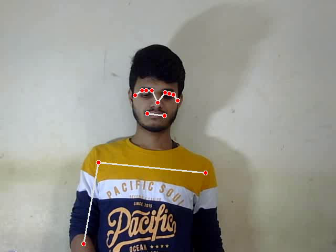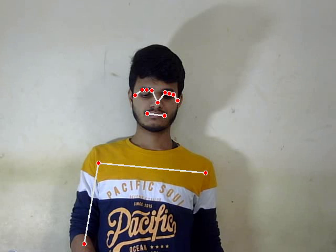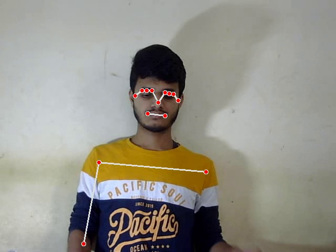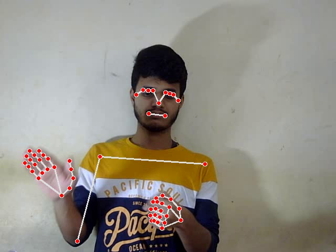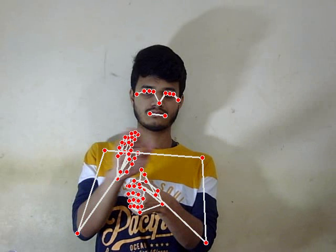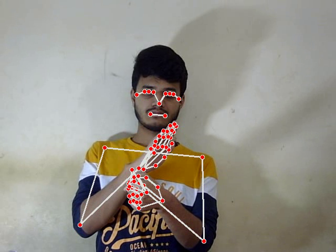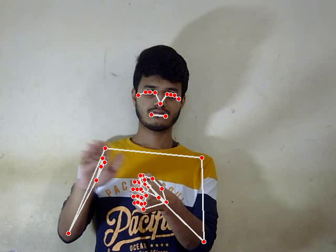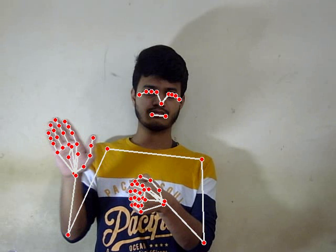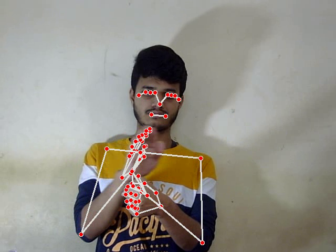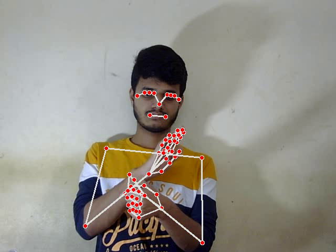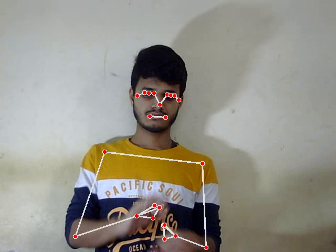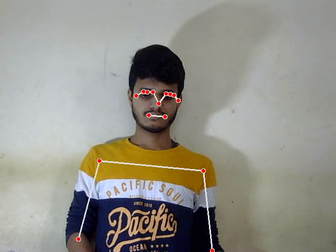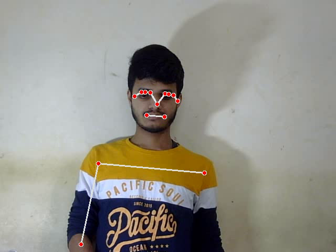busy